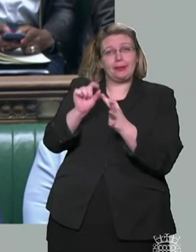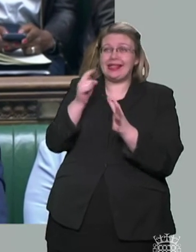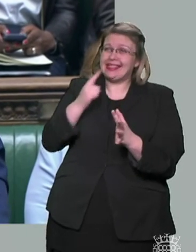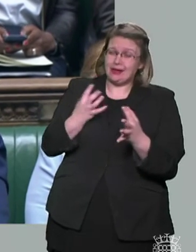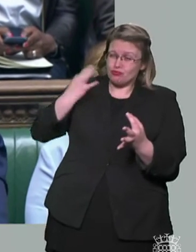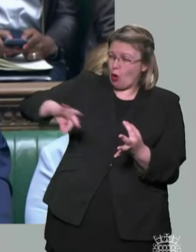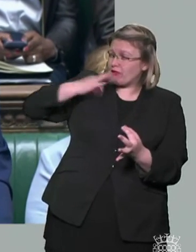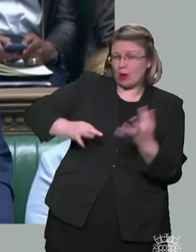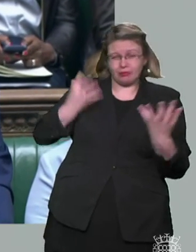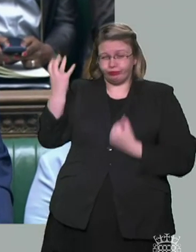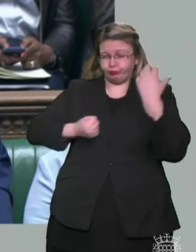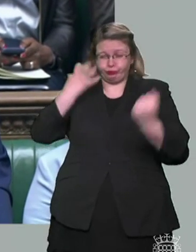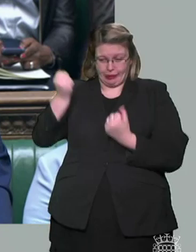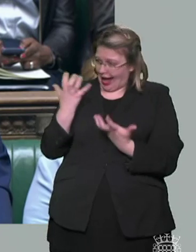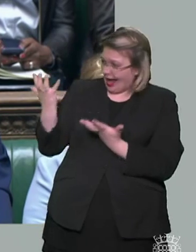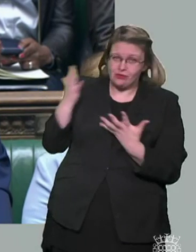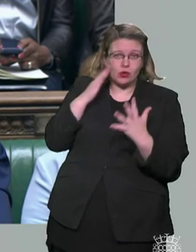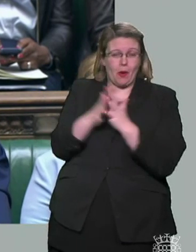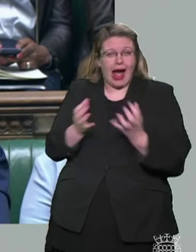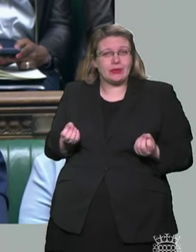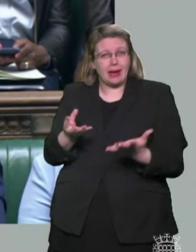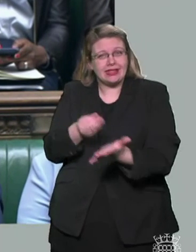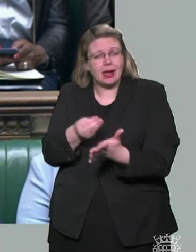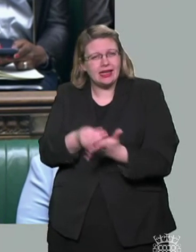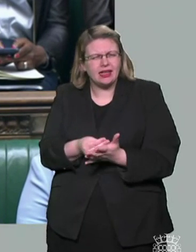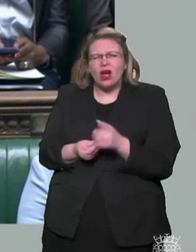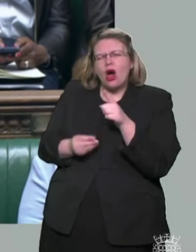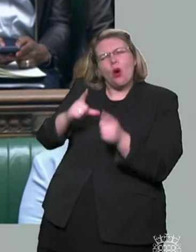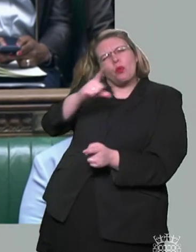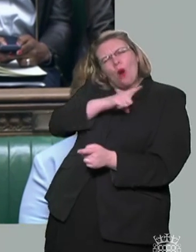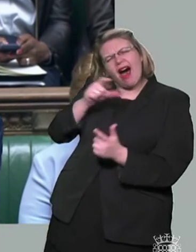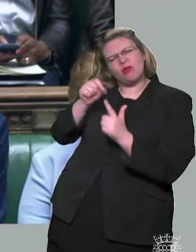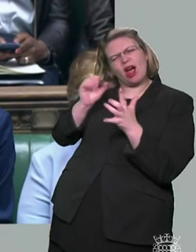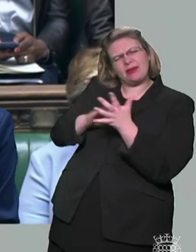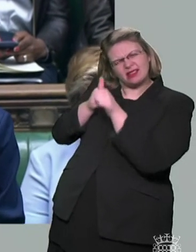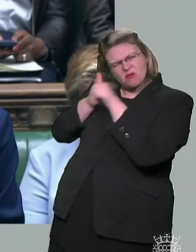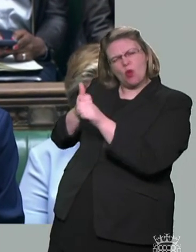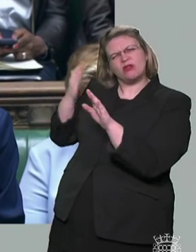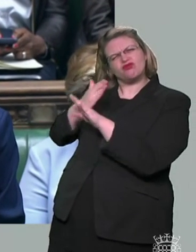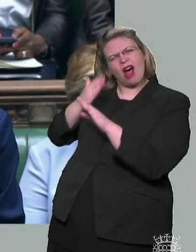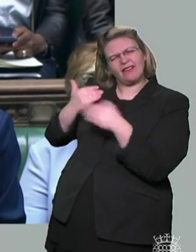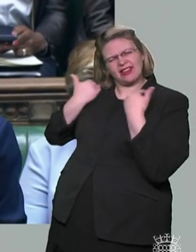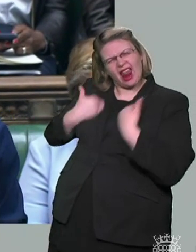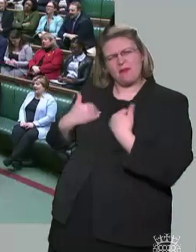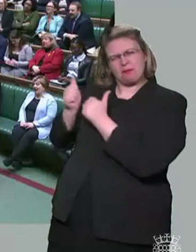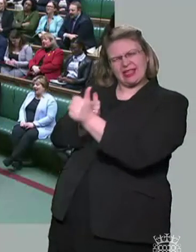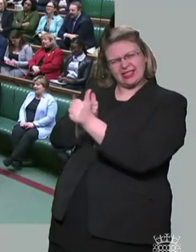Why is the Prime Minister more interested in shielding oil and gas profits than supporting working people?